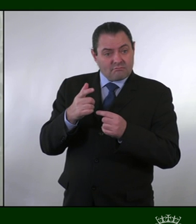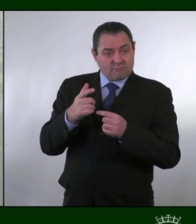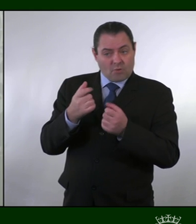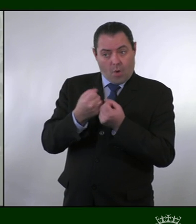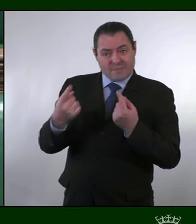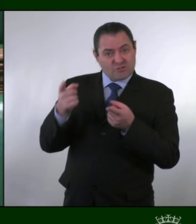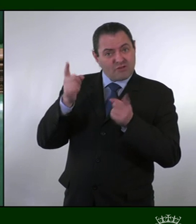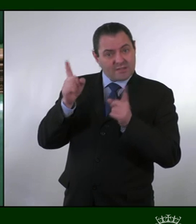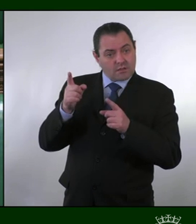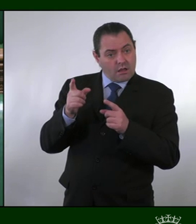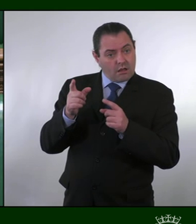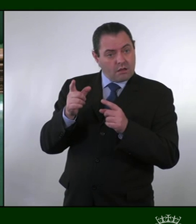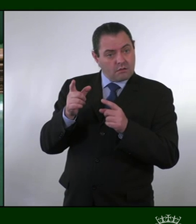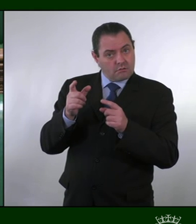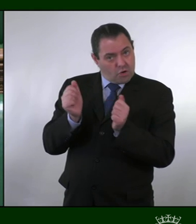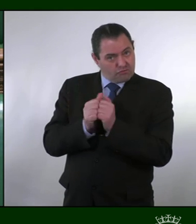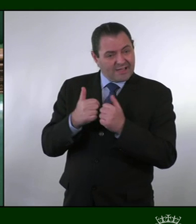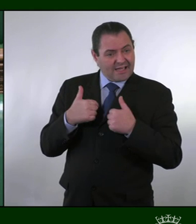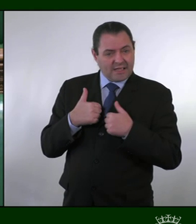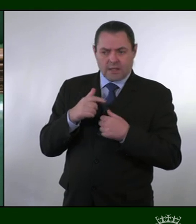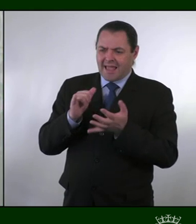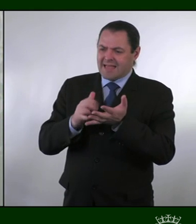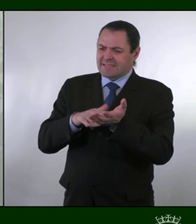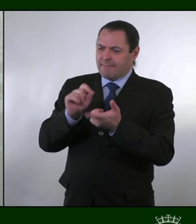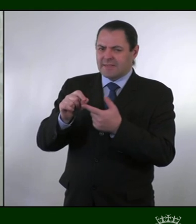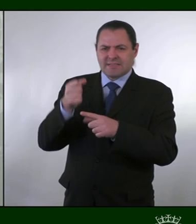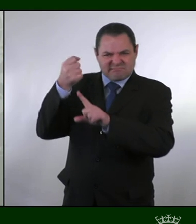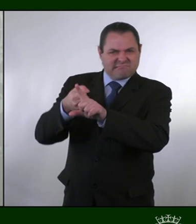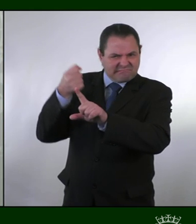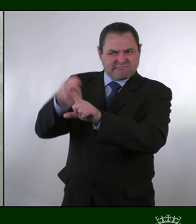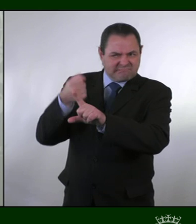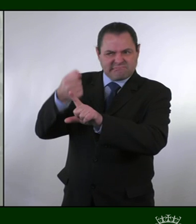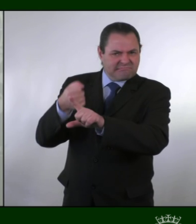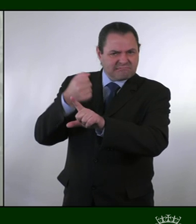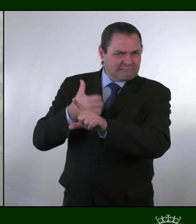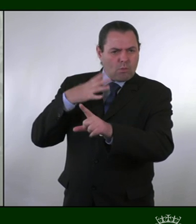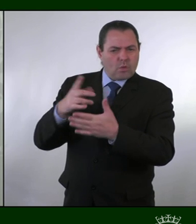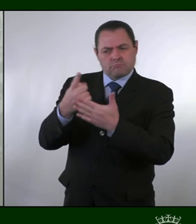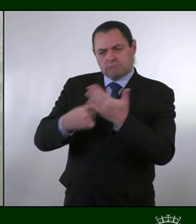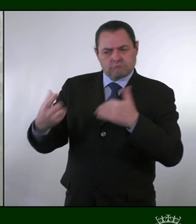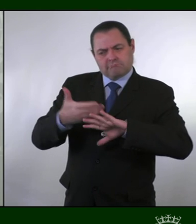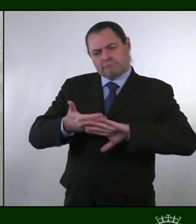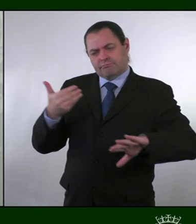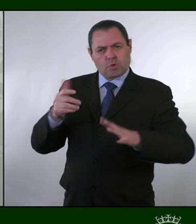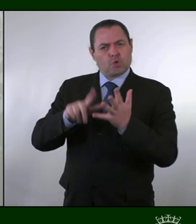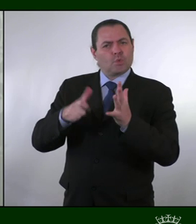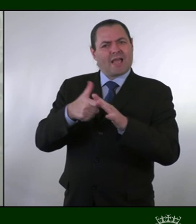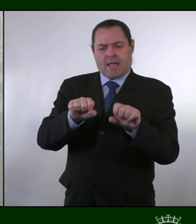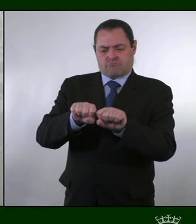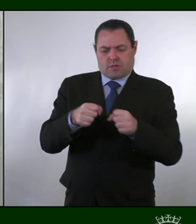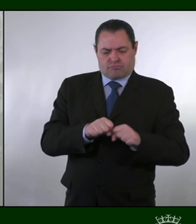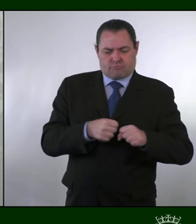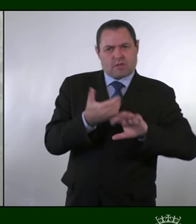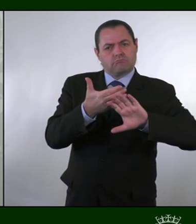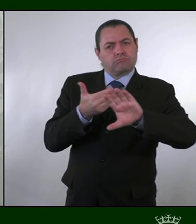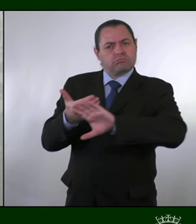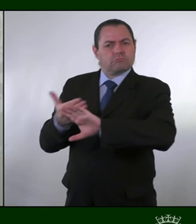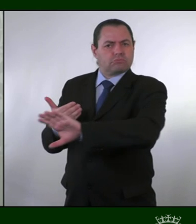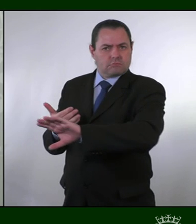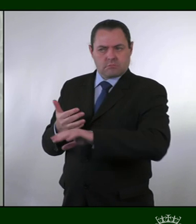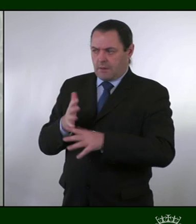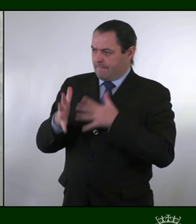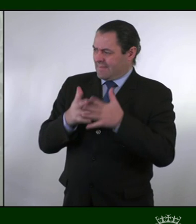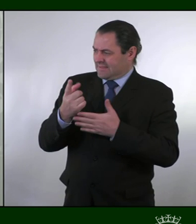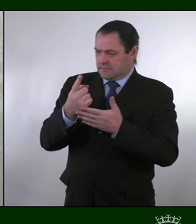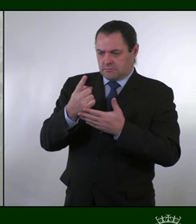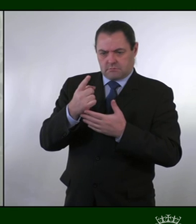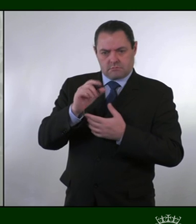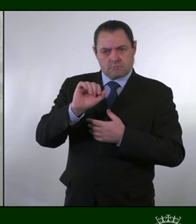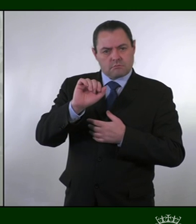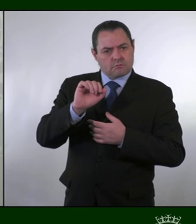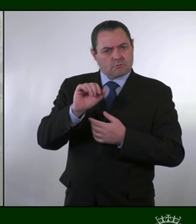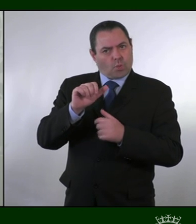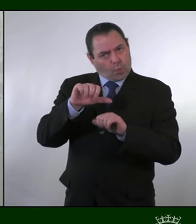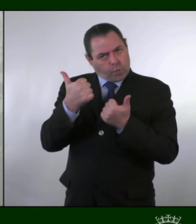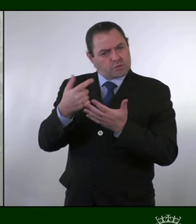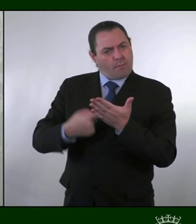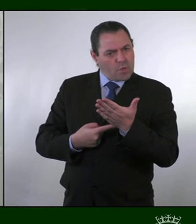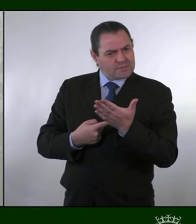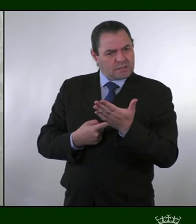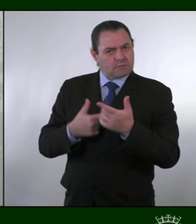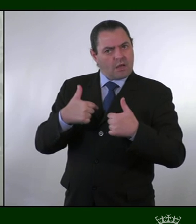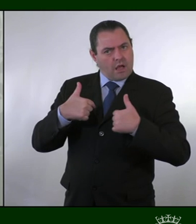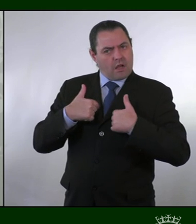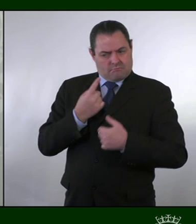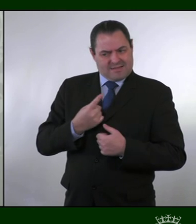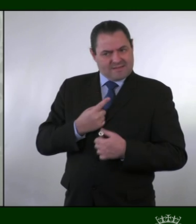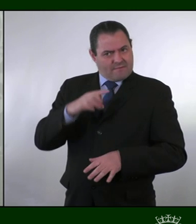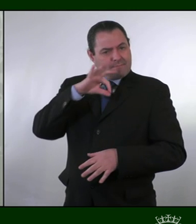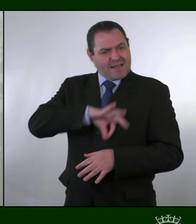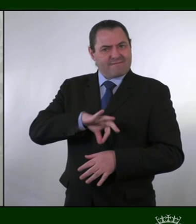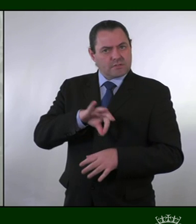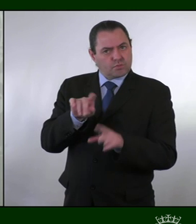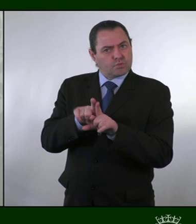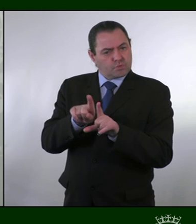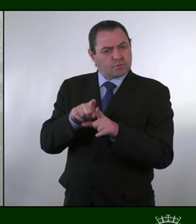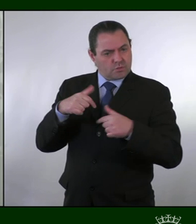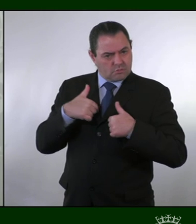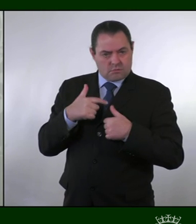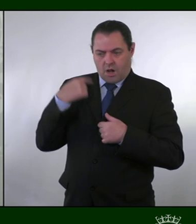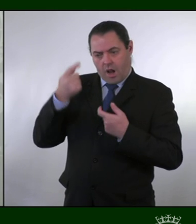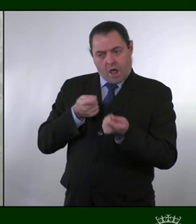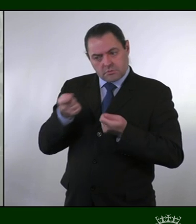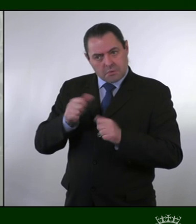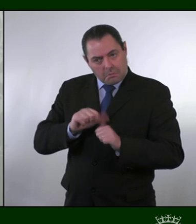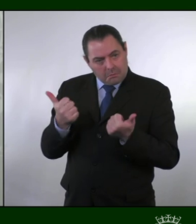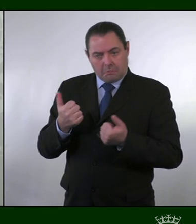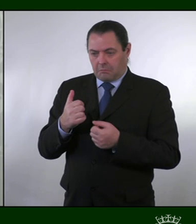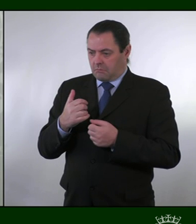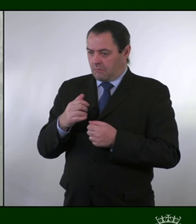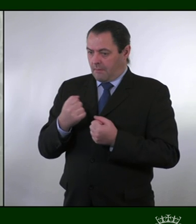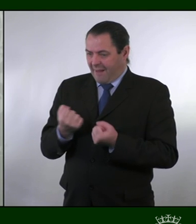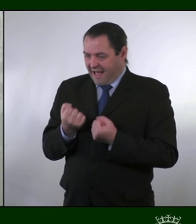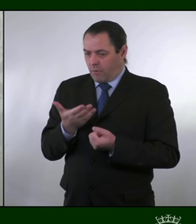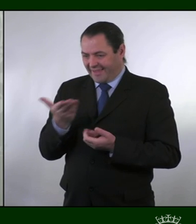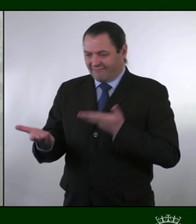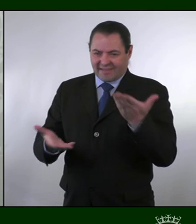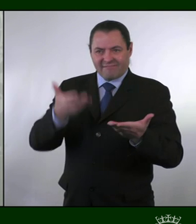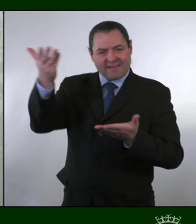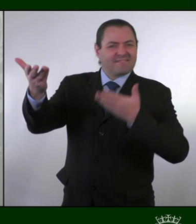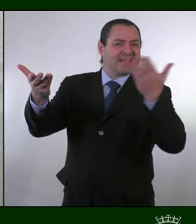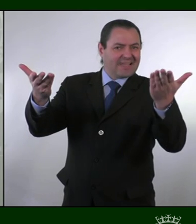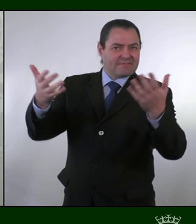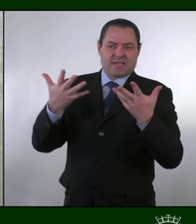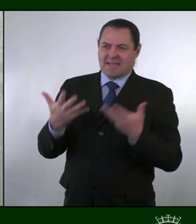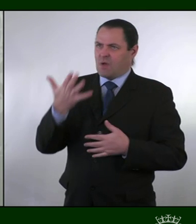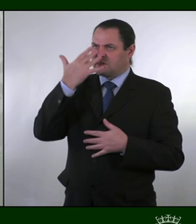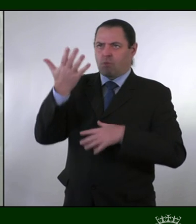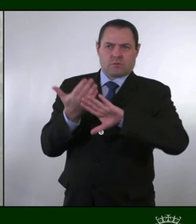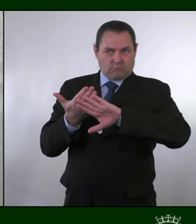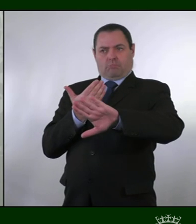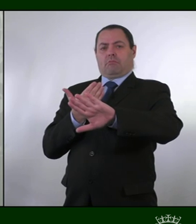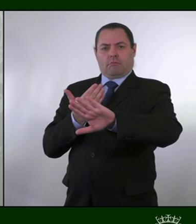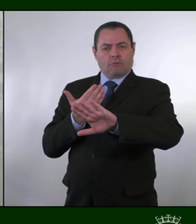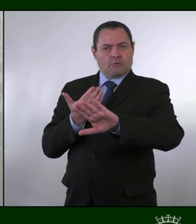and learned Gentleman—constantly to campaign for the break-up of our country and to turn devolution, otherwise a sound policy from which I myself personally benefited when I was running London, into a mission to break up the UK.